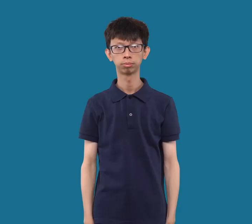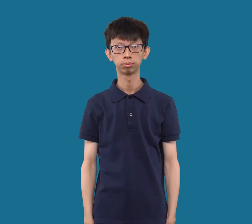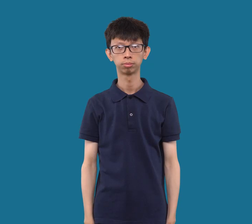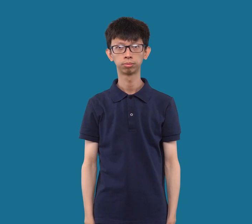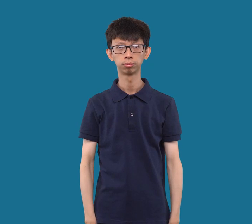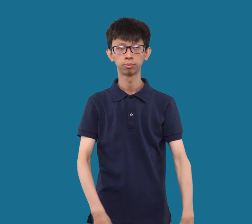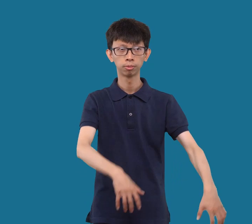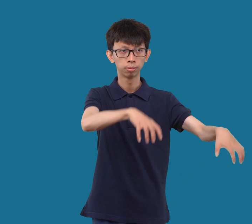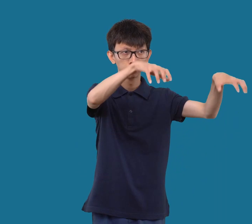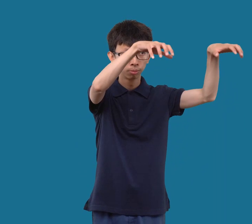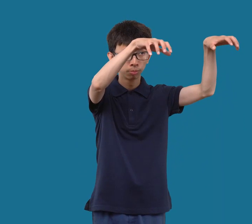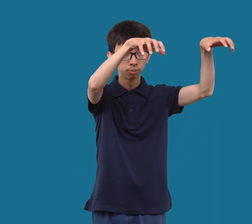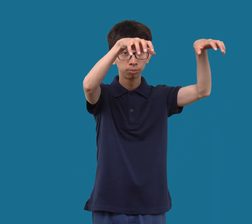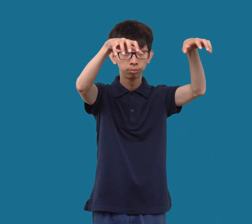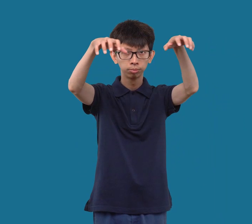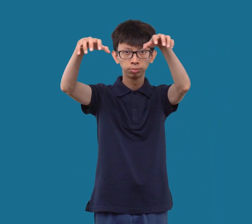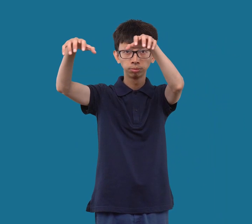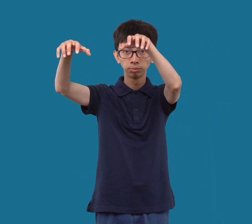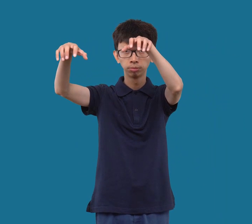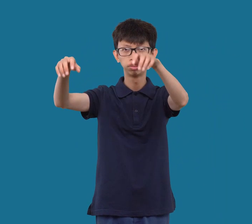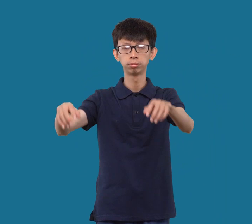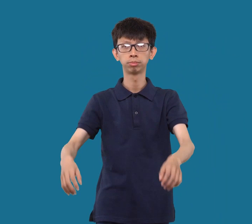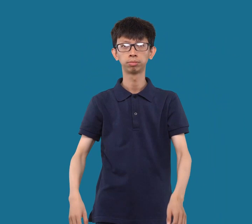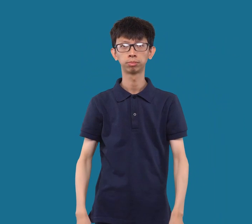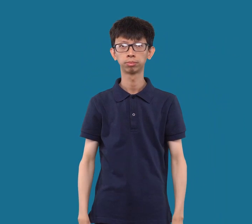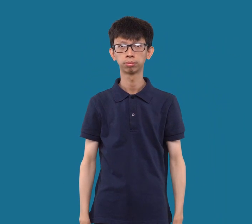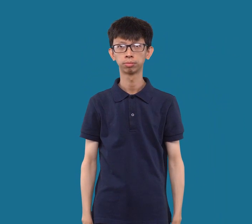đám mây